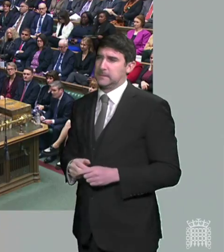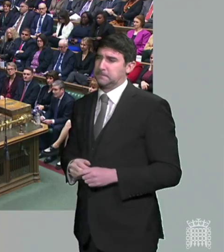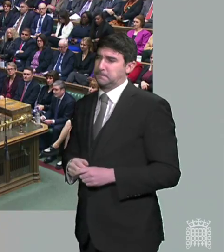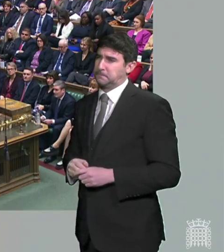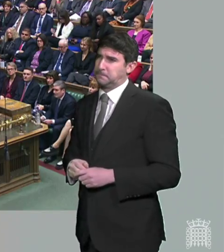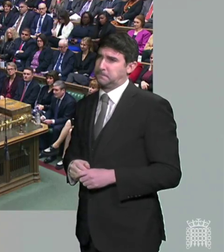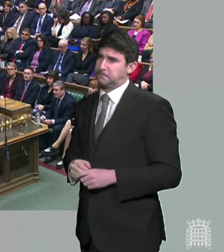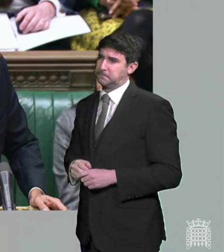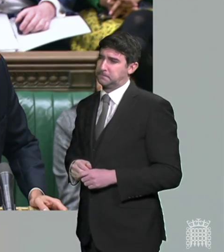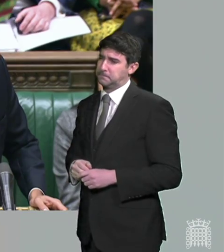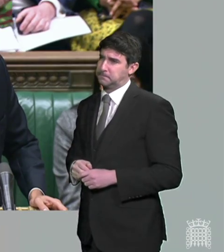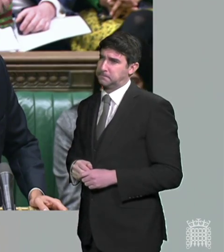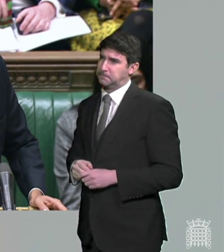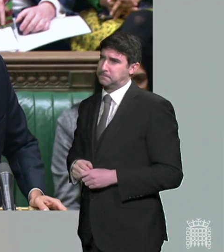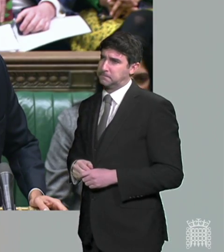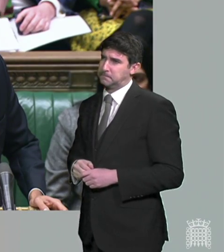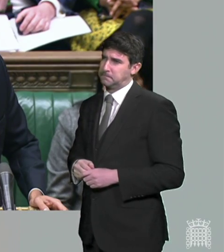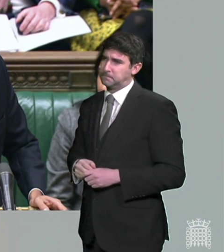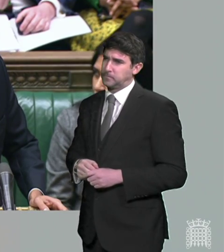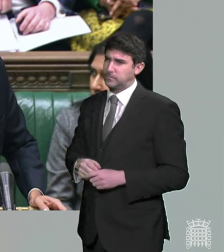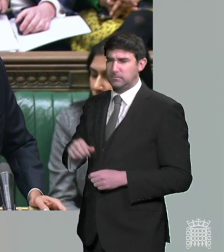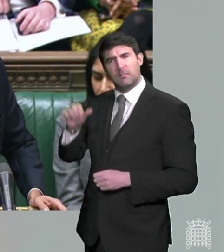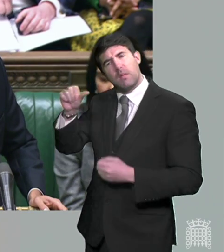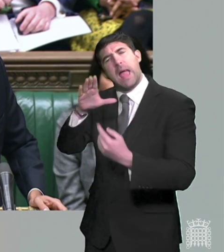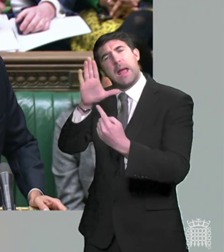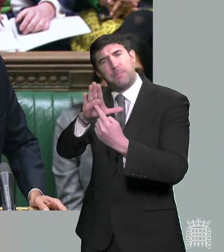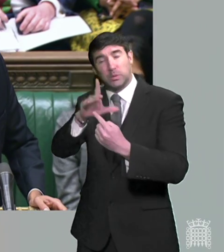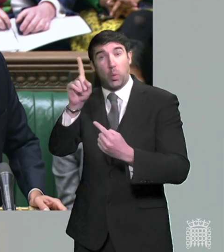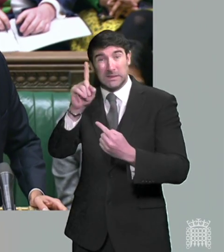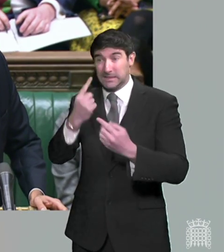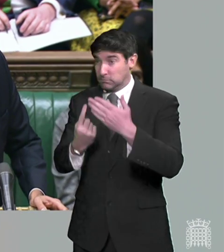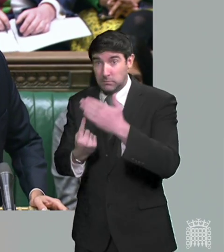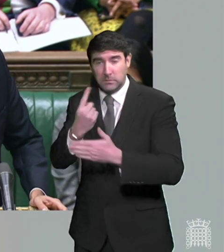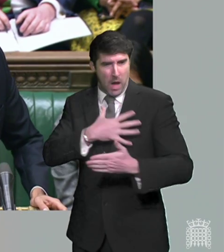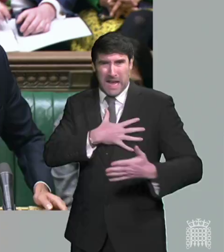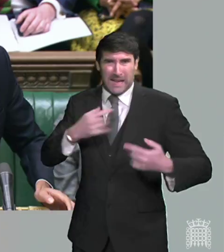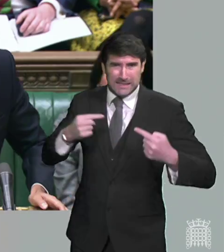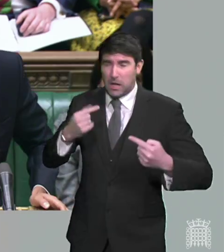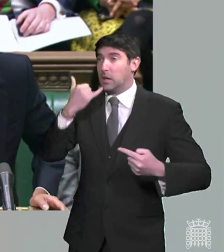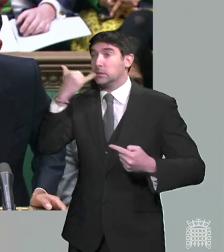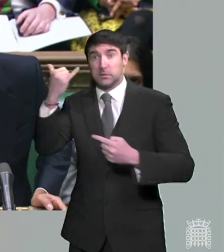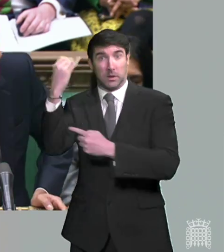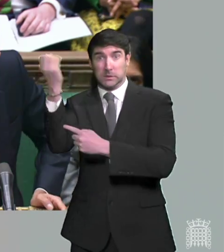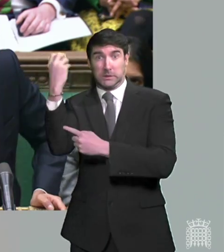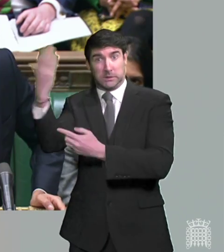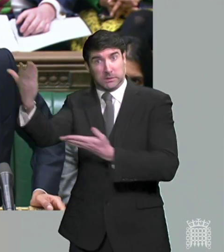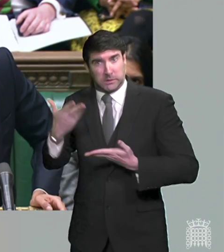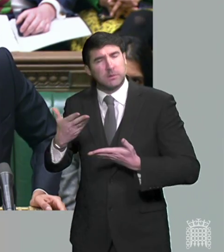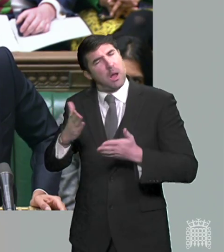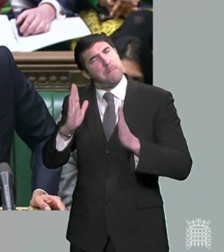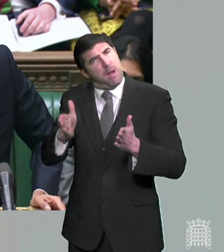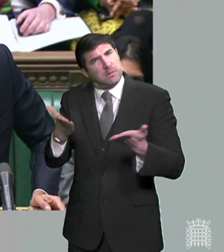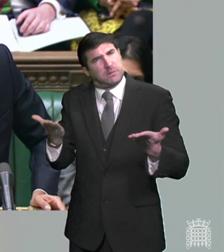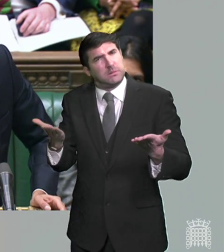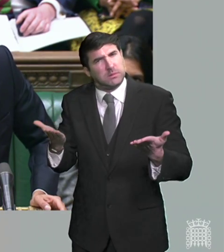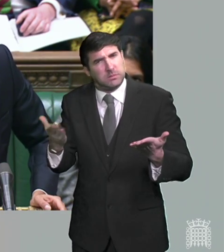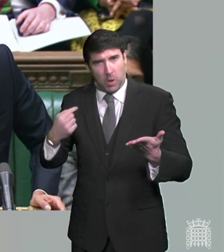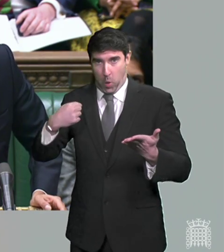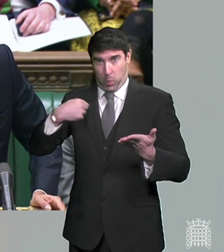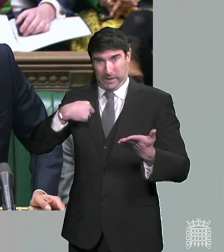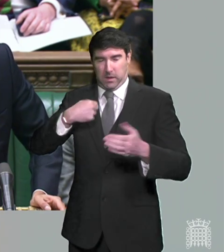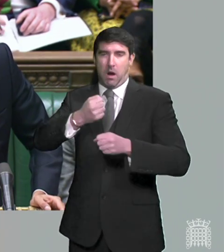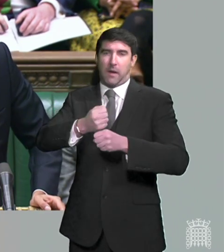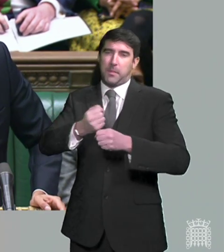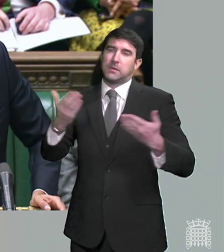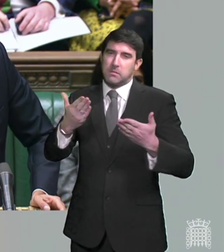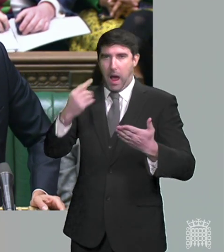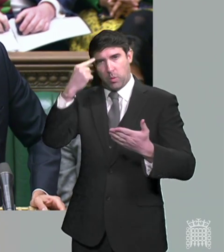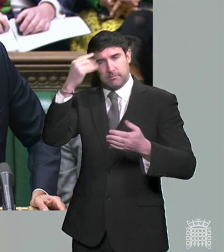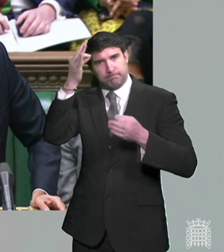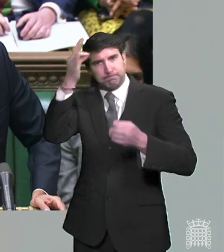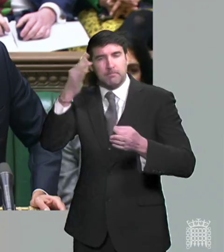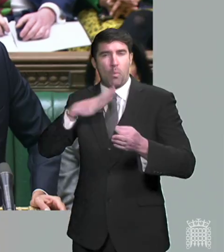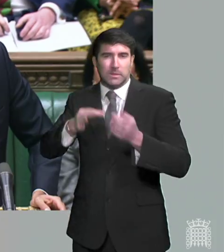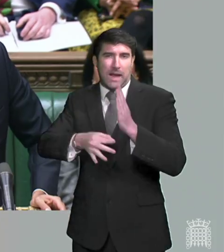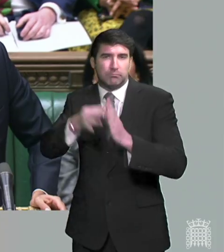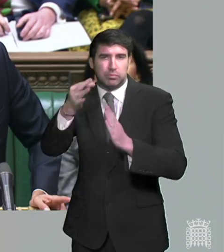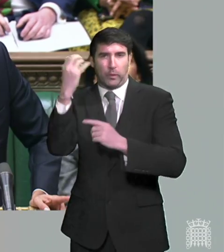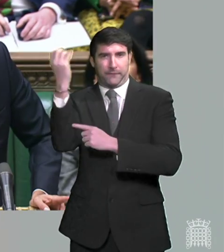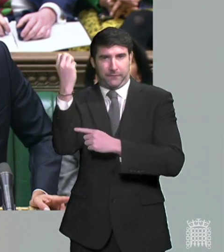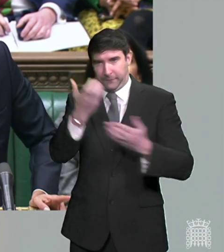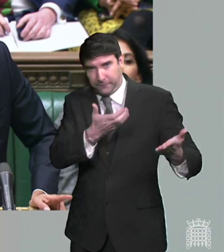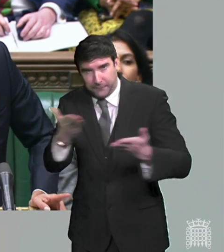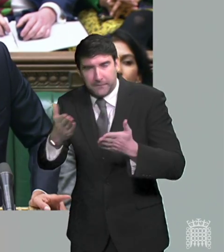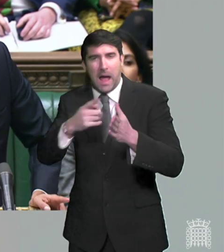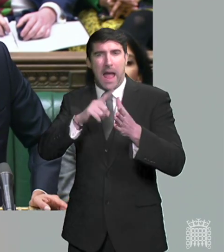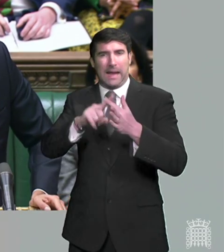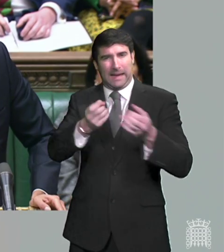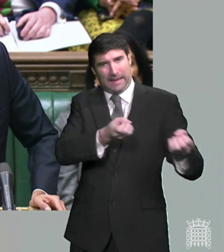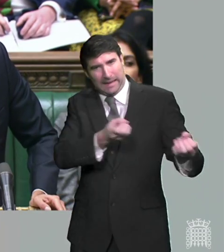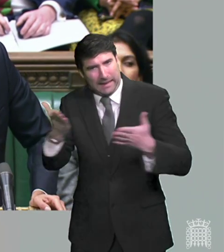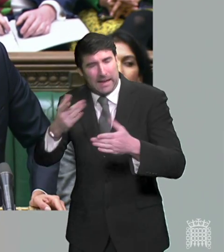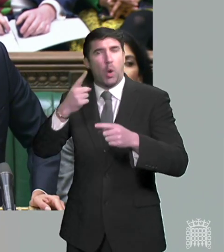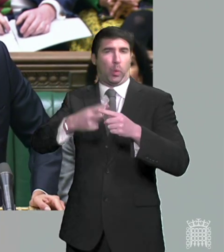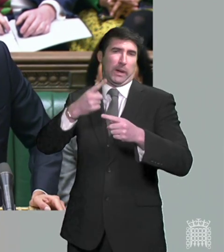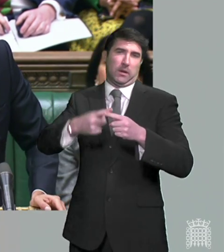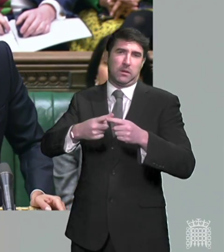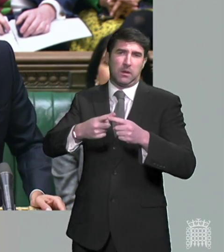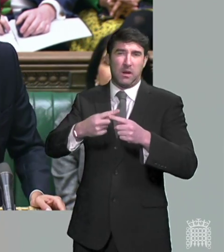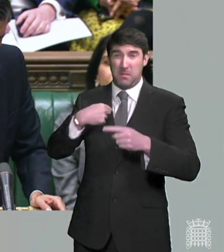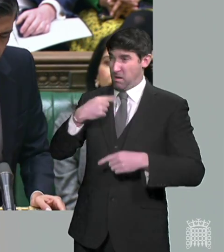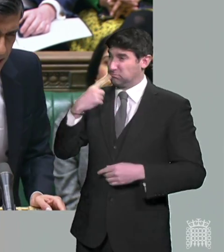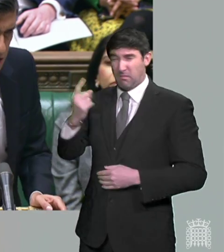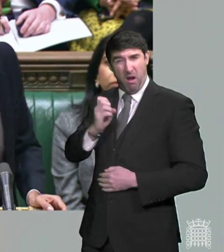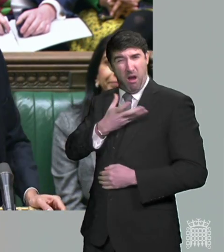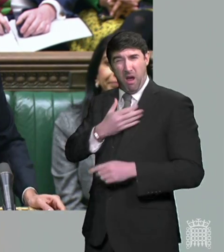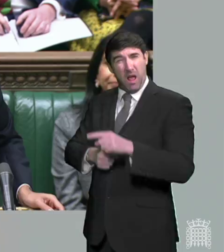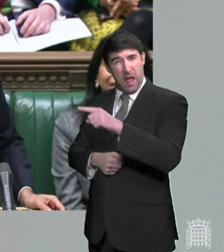It is absolutely right that people can rely on the emergency services when they need them, and that is why we are rapidly implementing measures to improve the delivery of ambulance times and, indeed, urgent and emergency care.